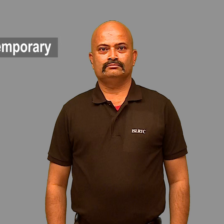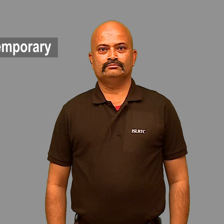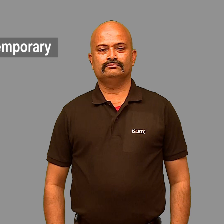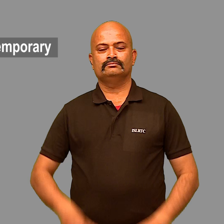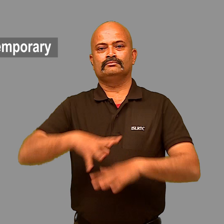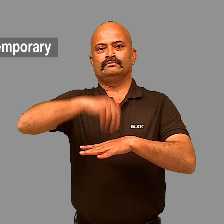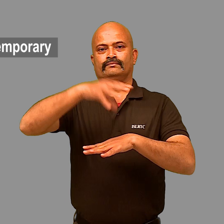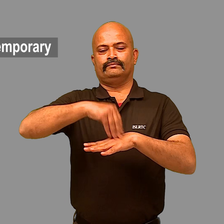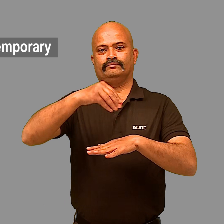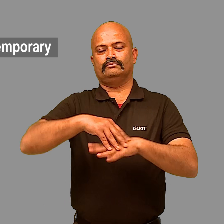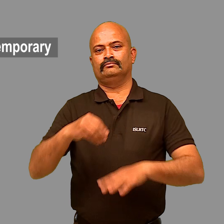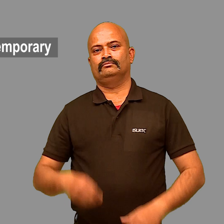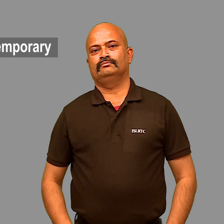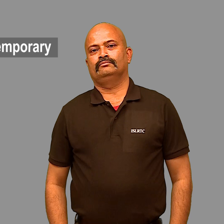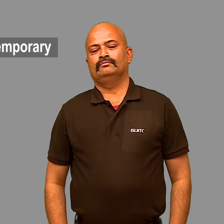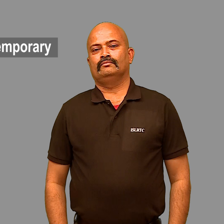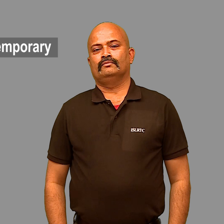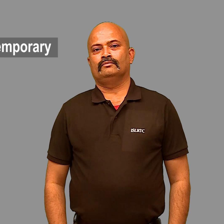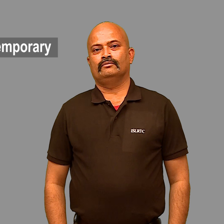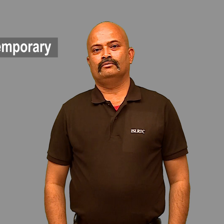Temporary